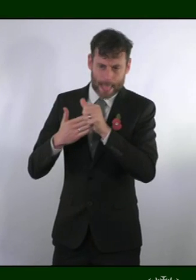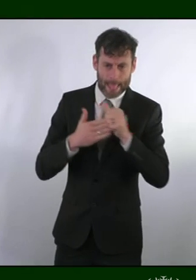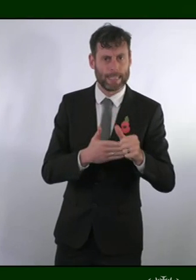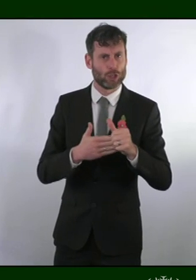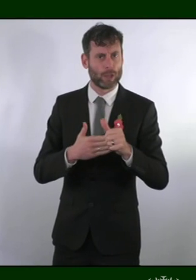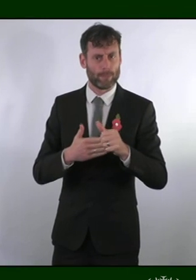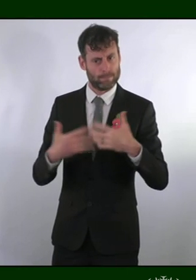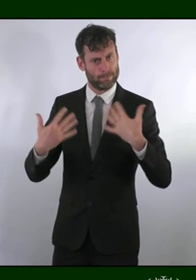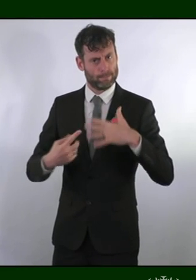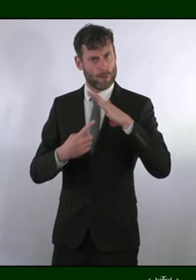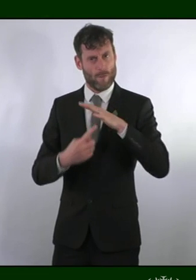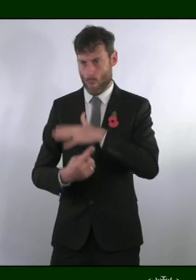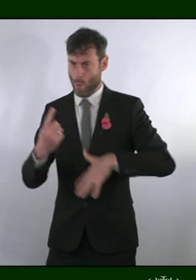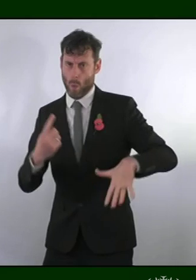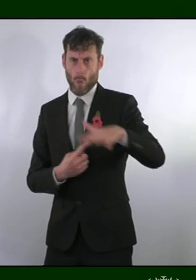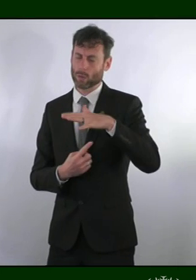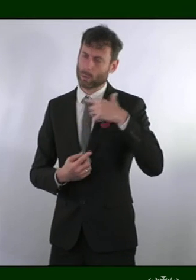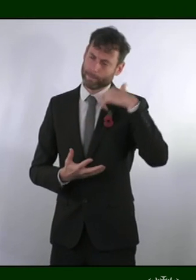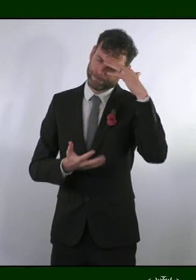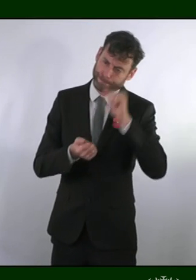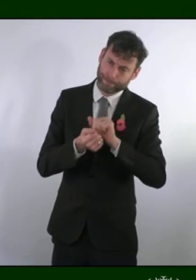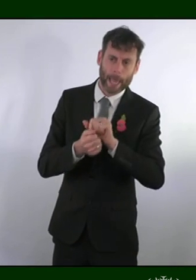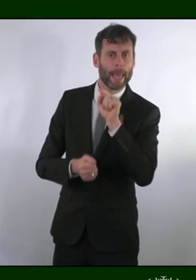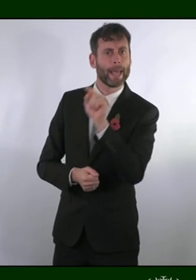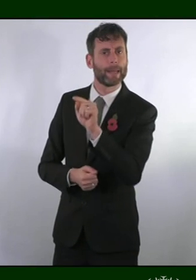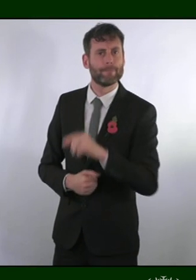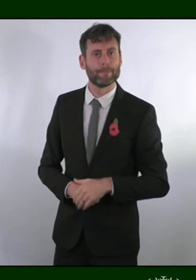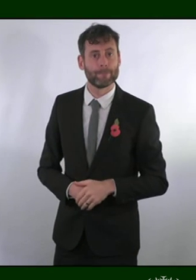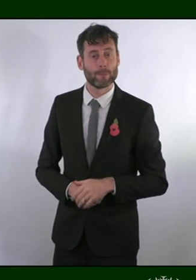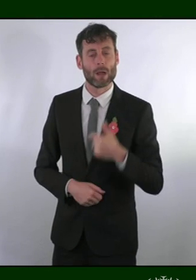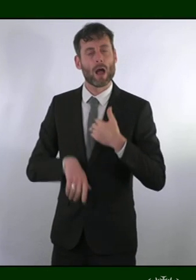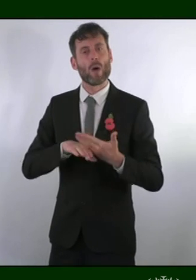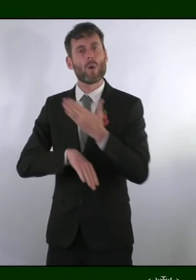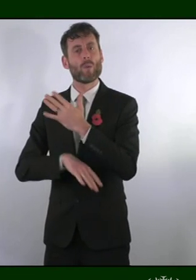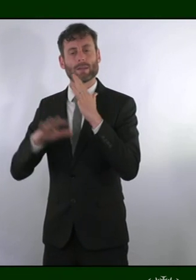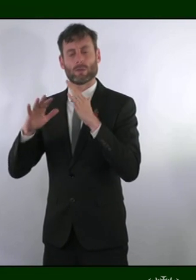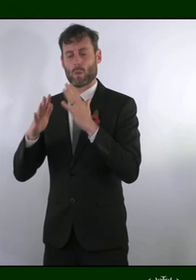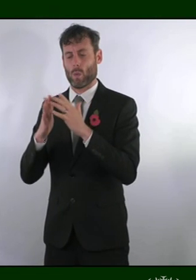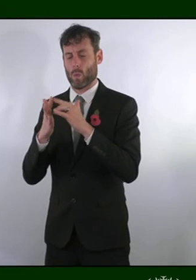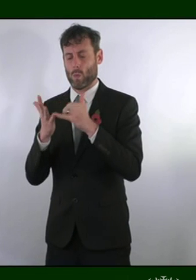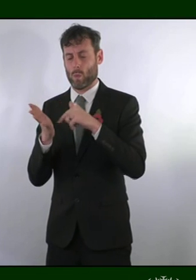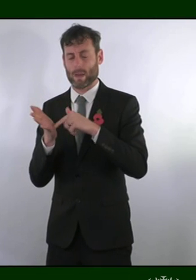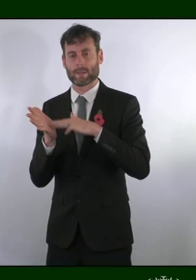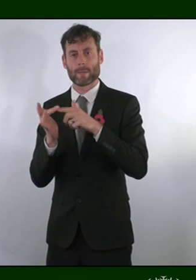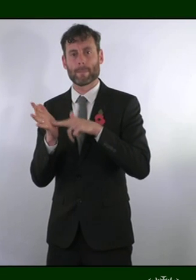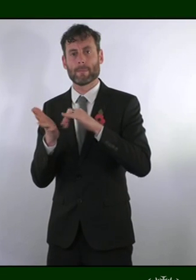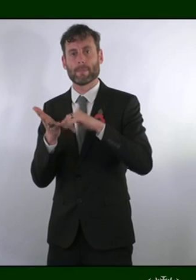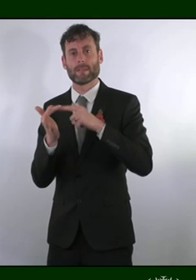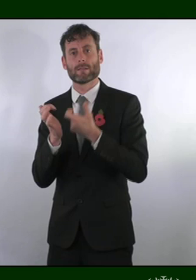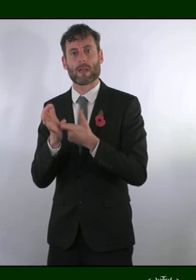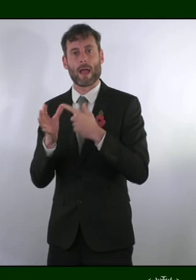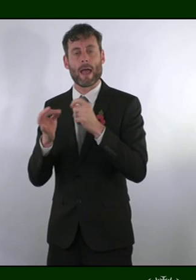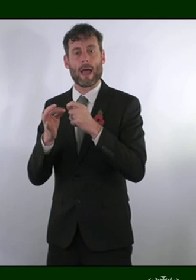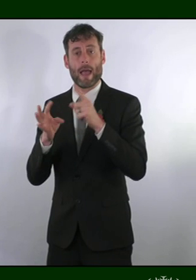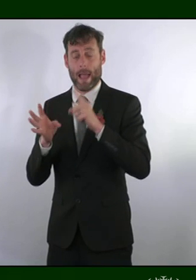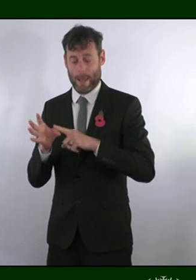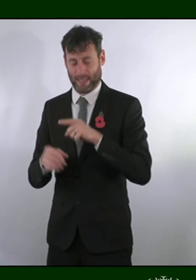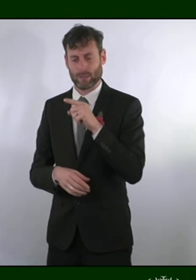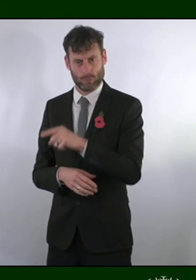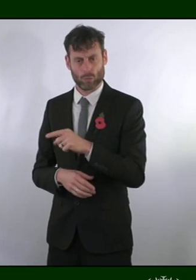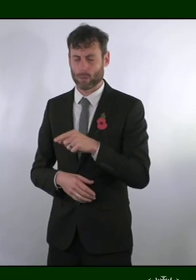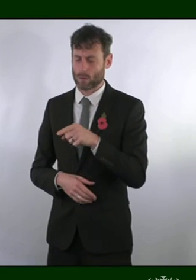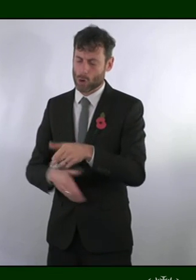May his memory be a blessing. This morning, I attended the service at Westminster Abbey to mark the centenary of the tomb of the unknown warrior.